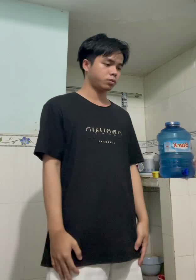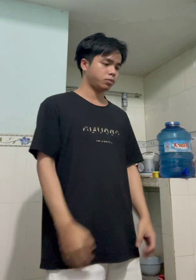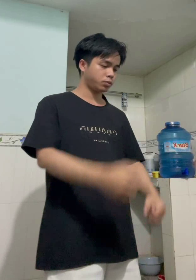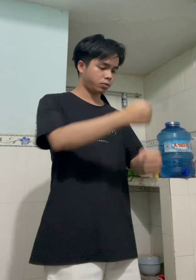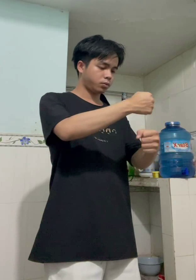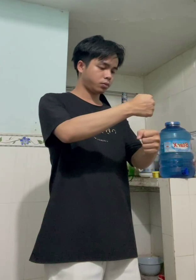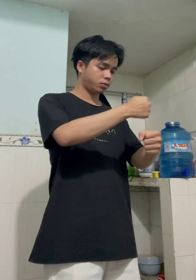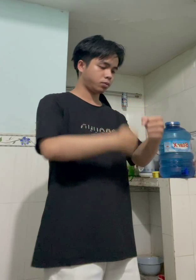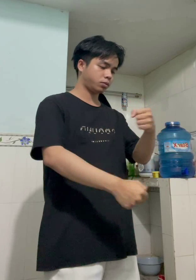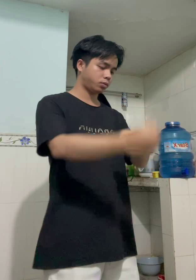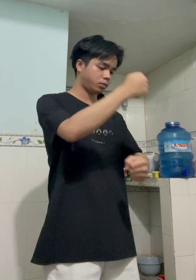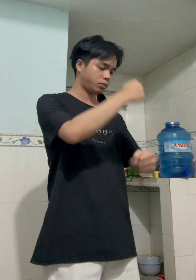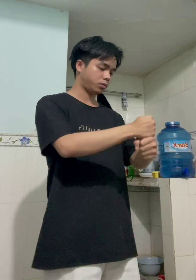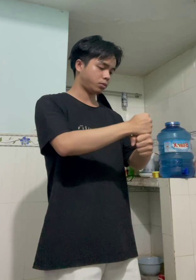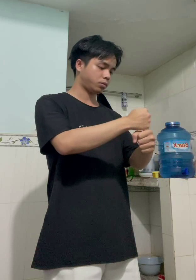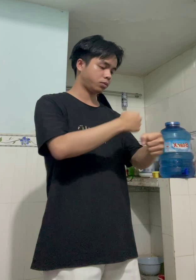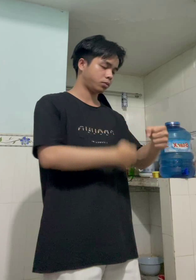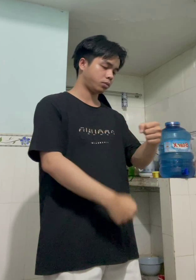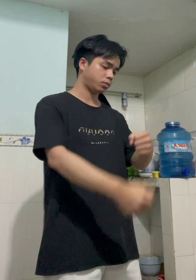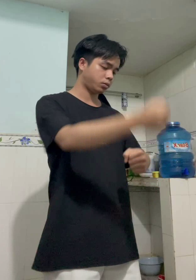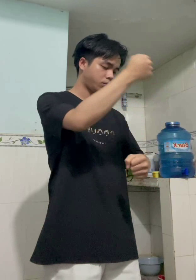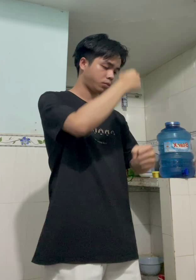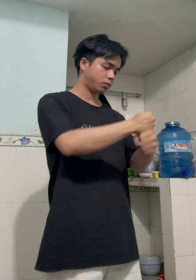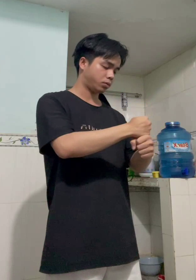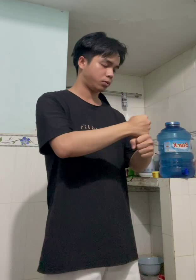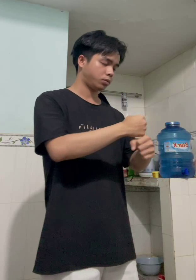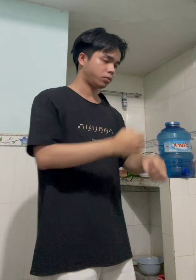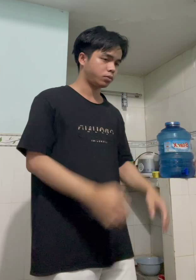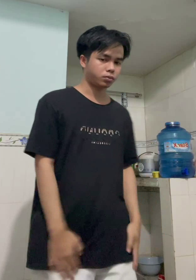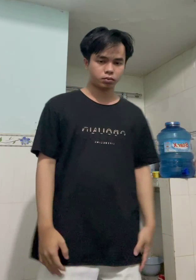quanh nam